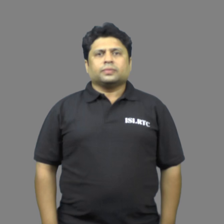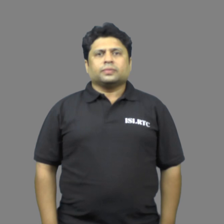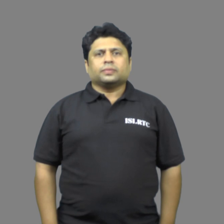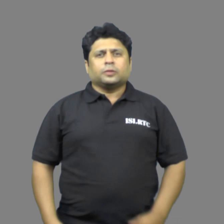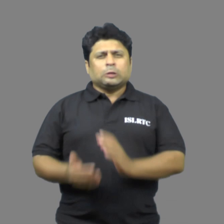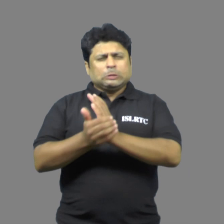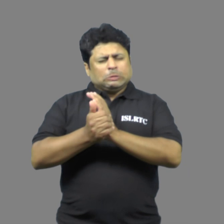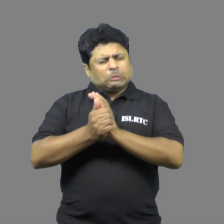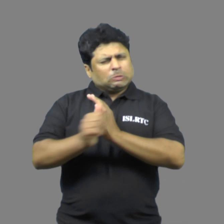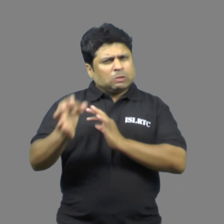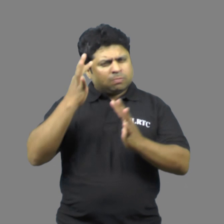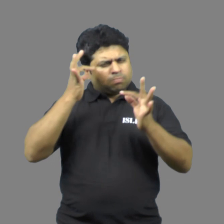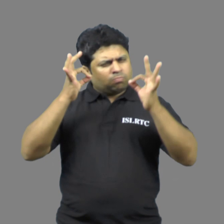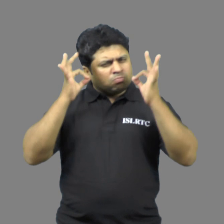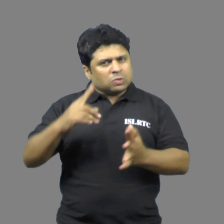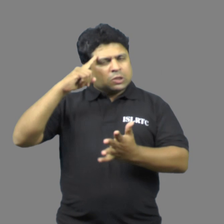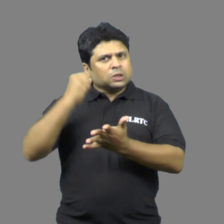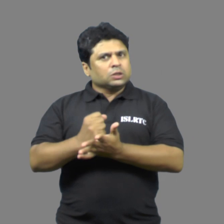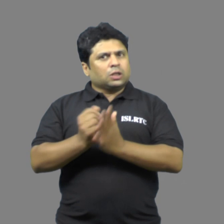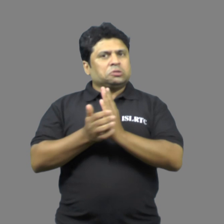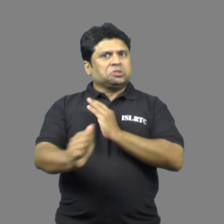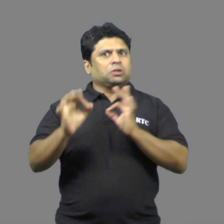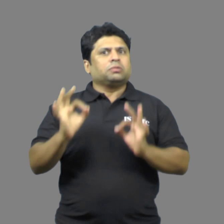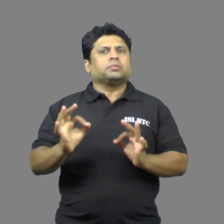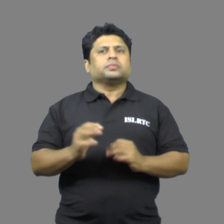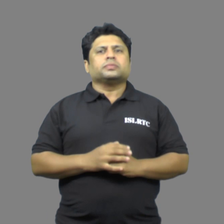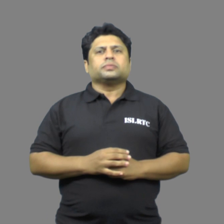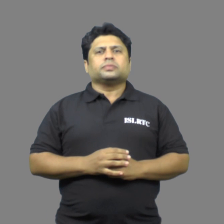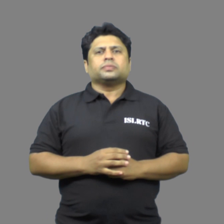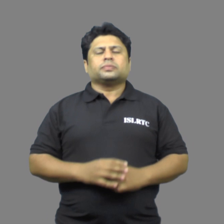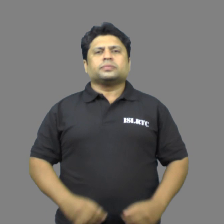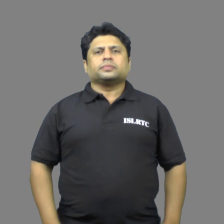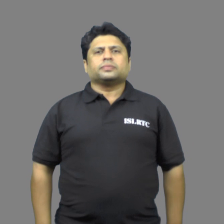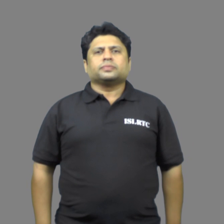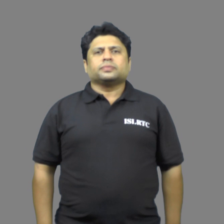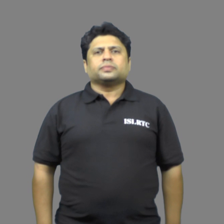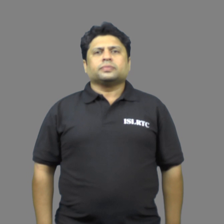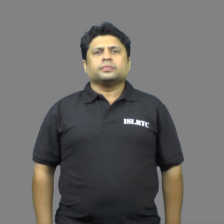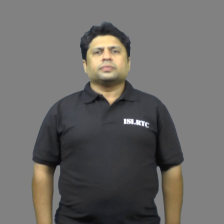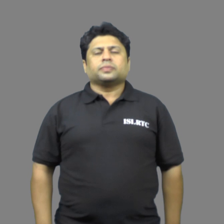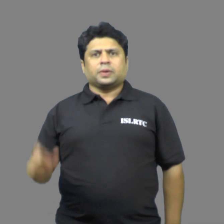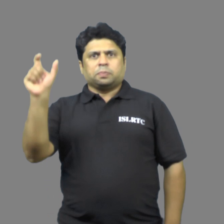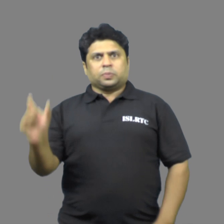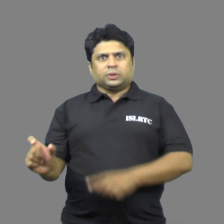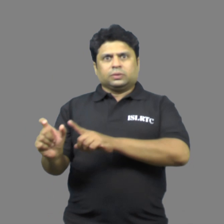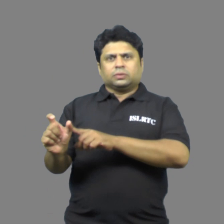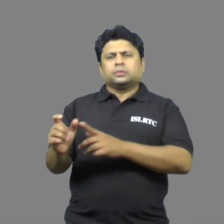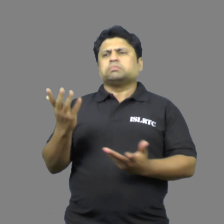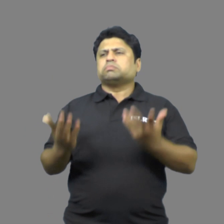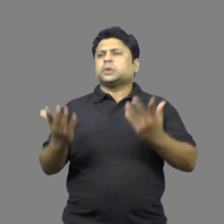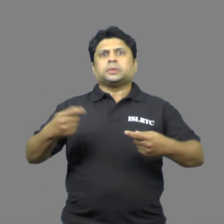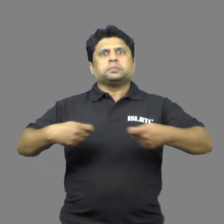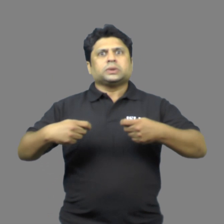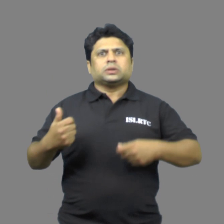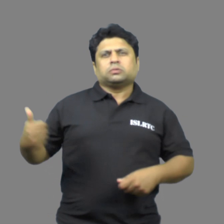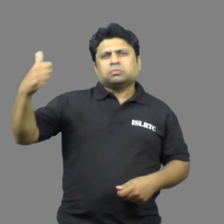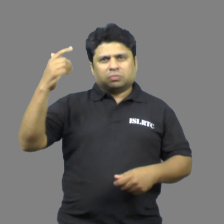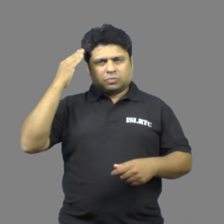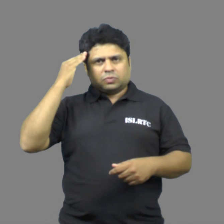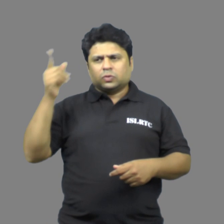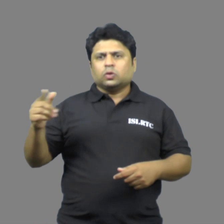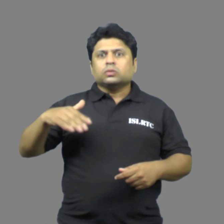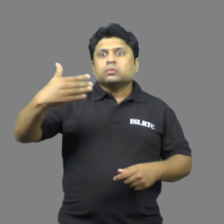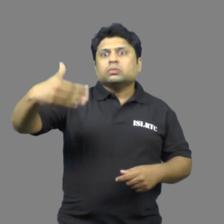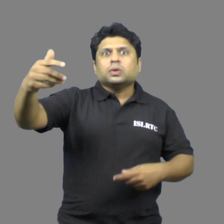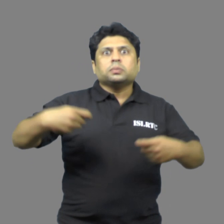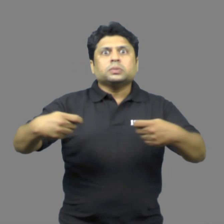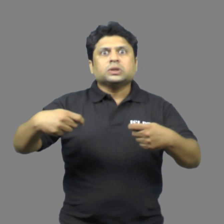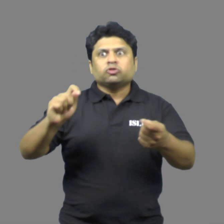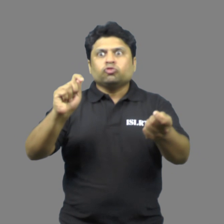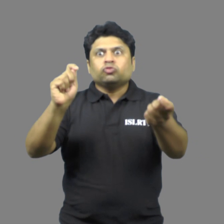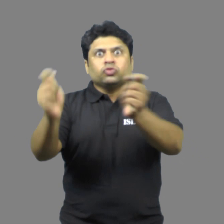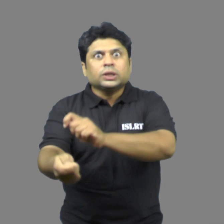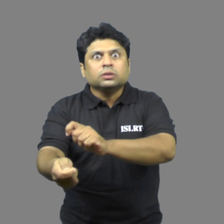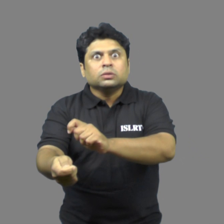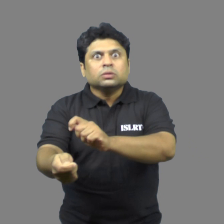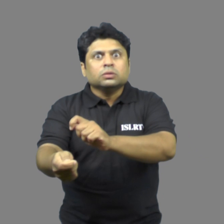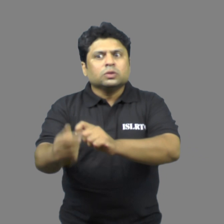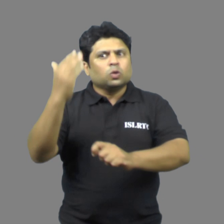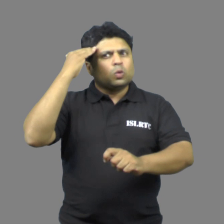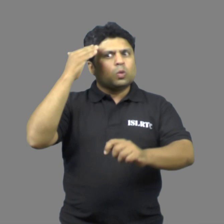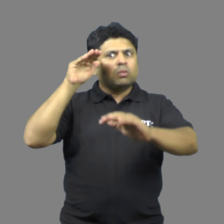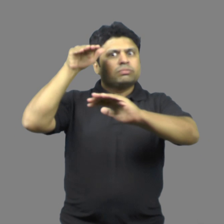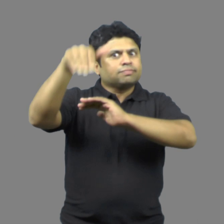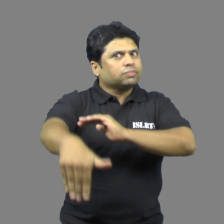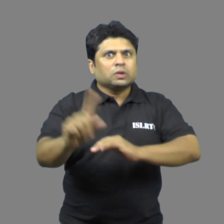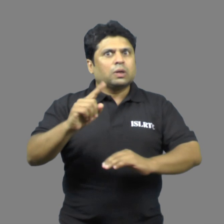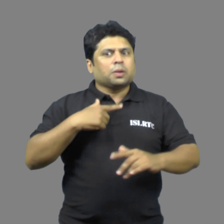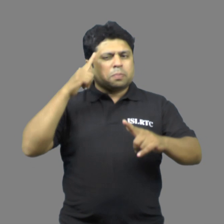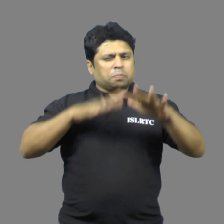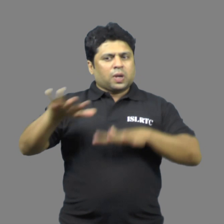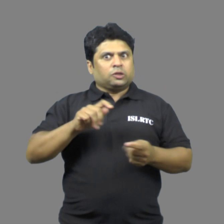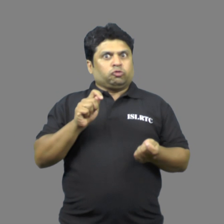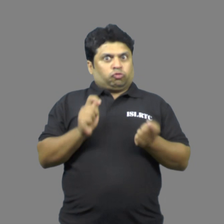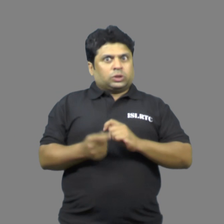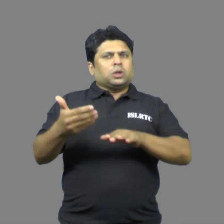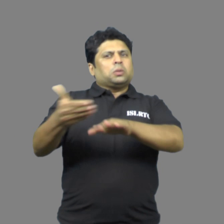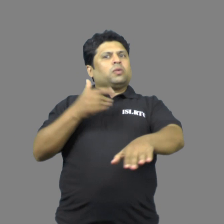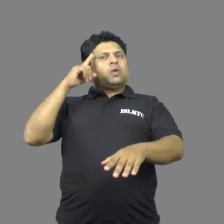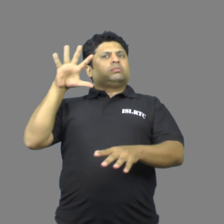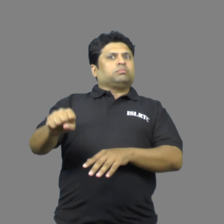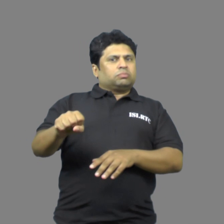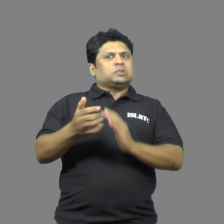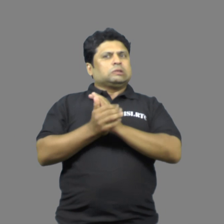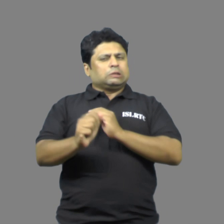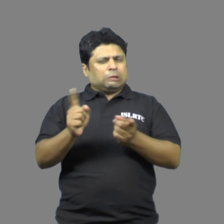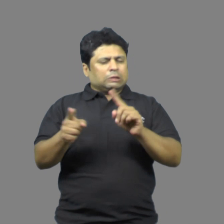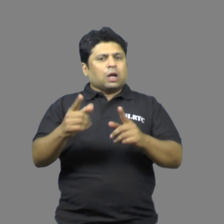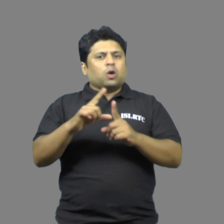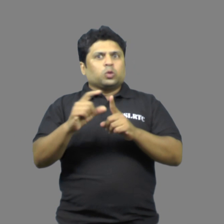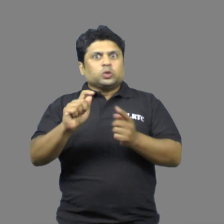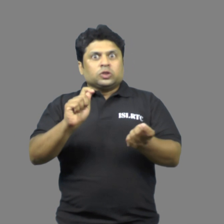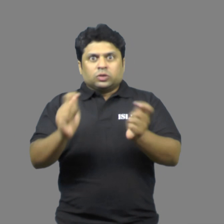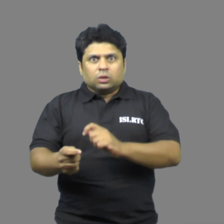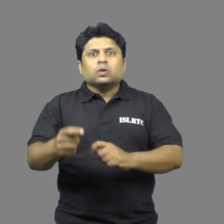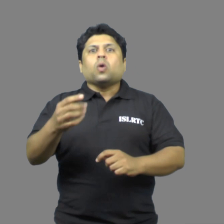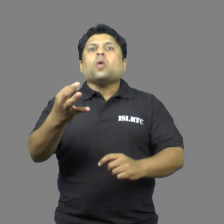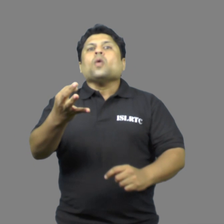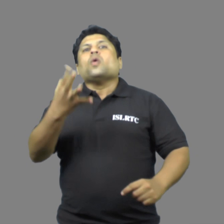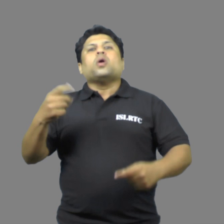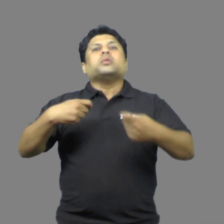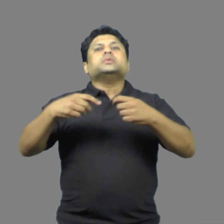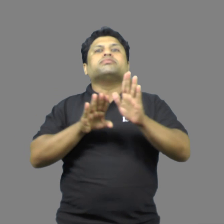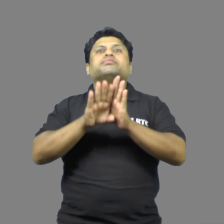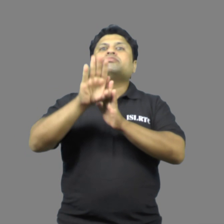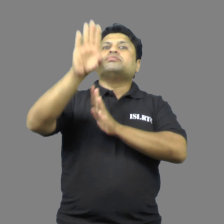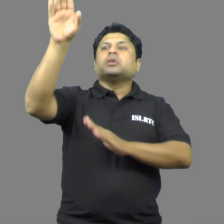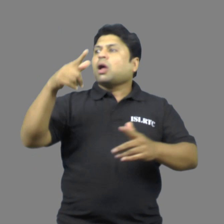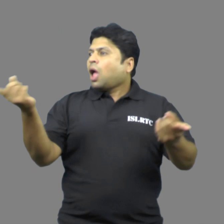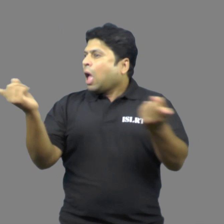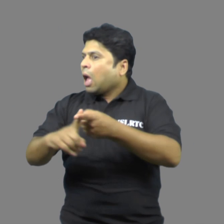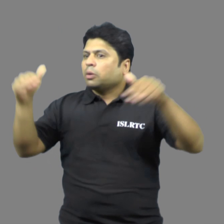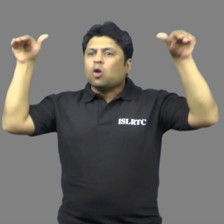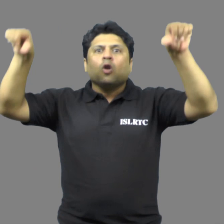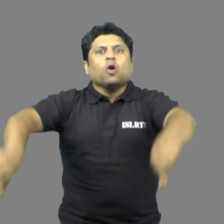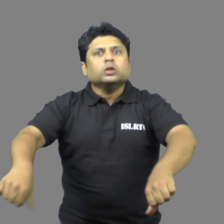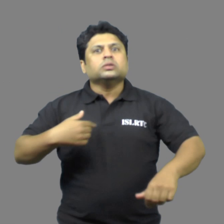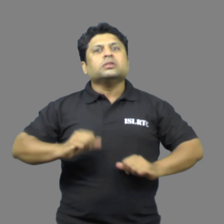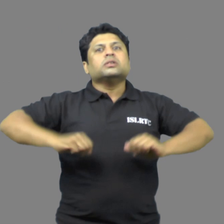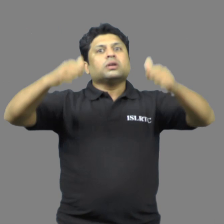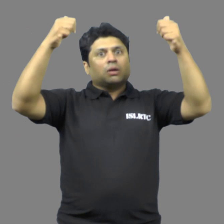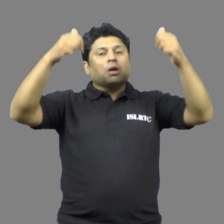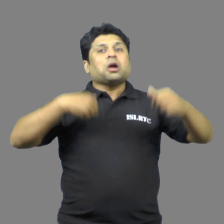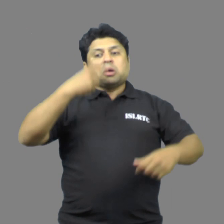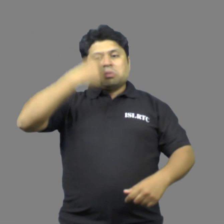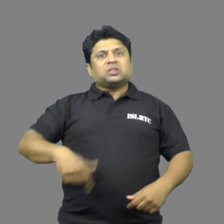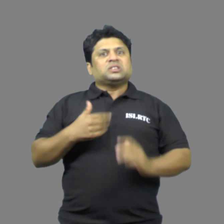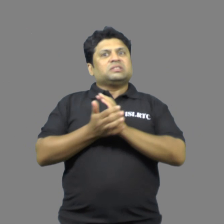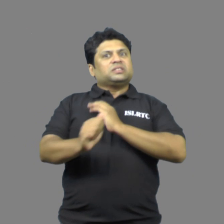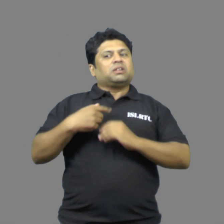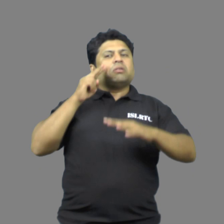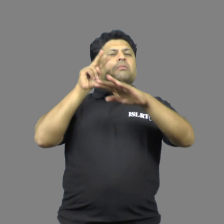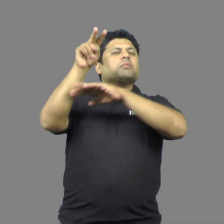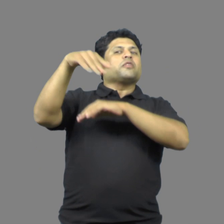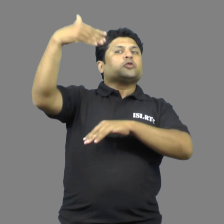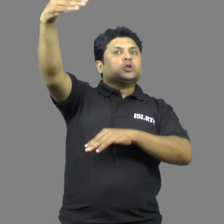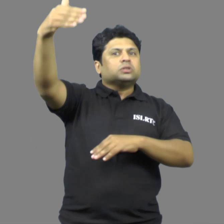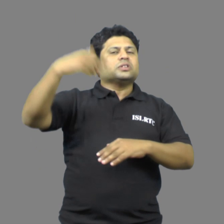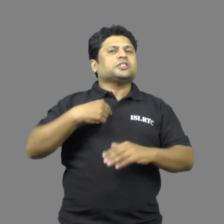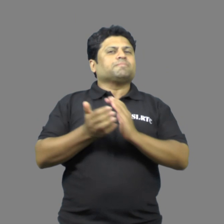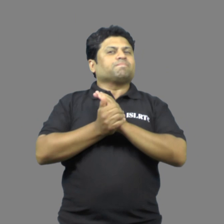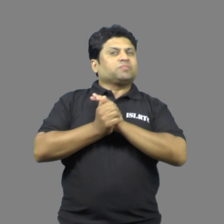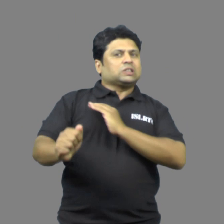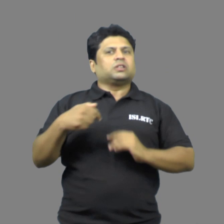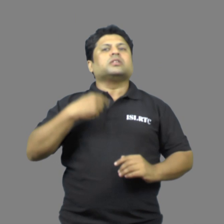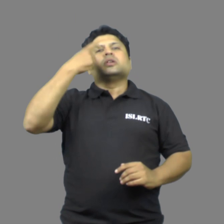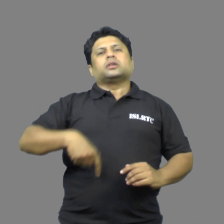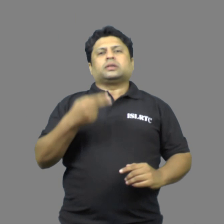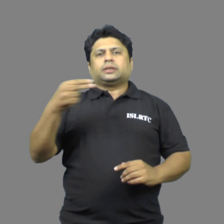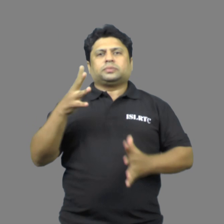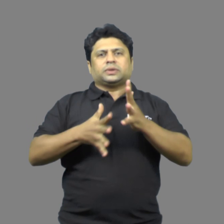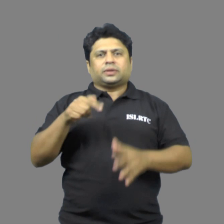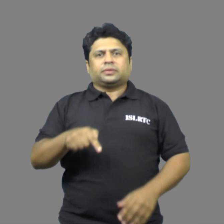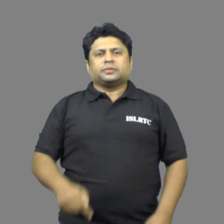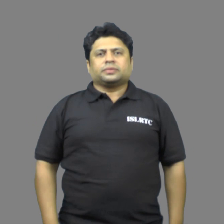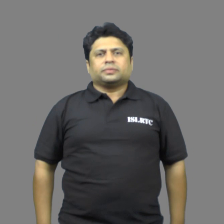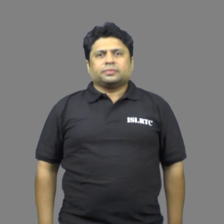Acumen